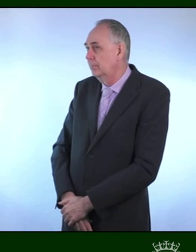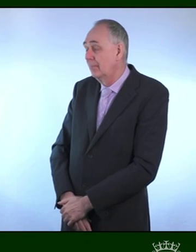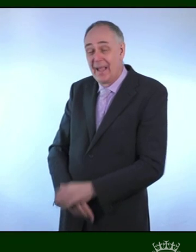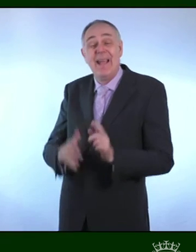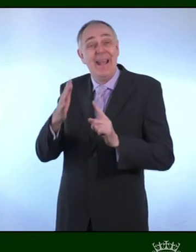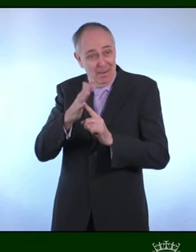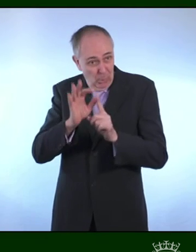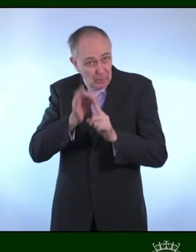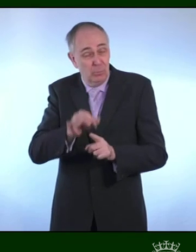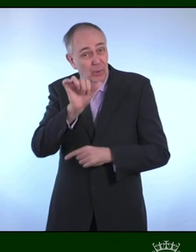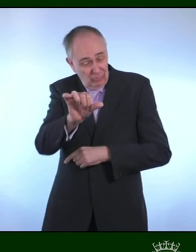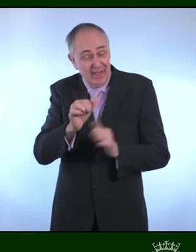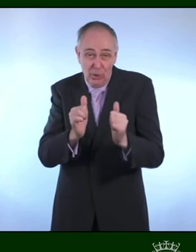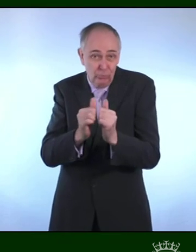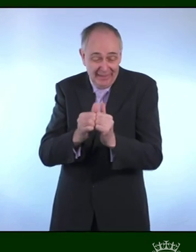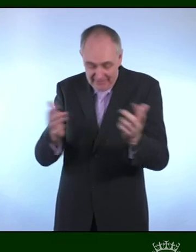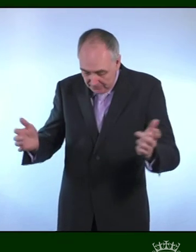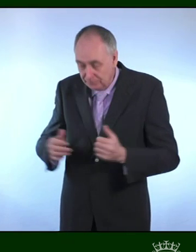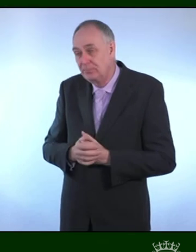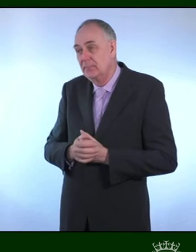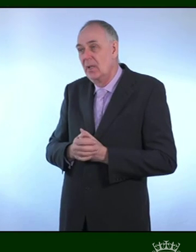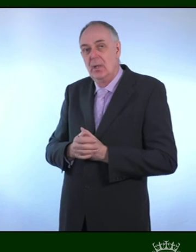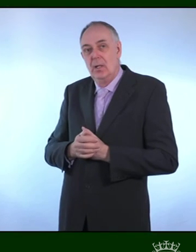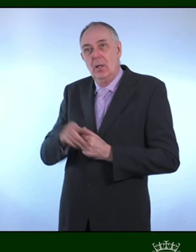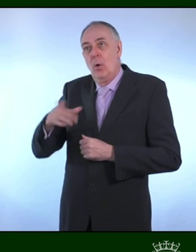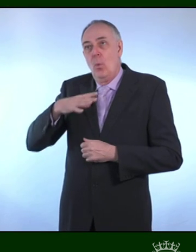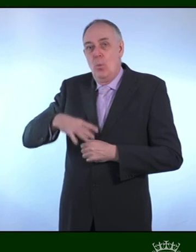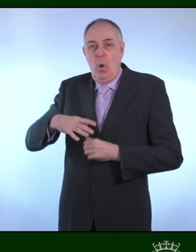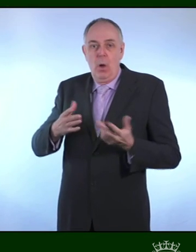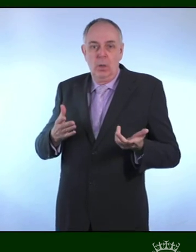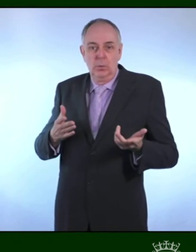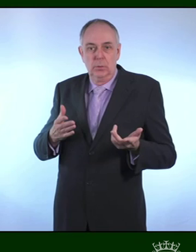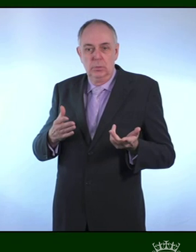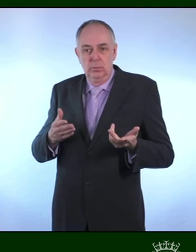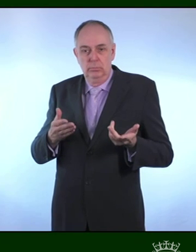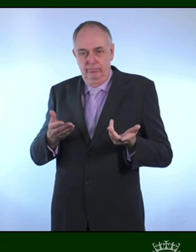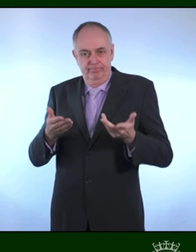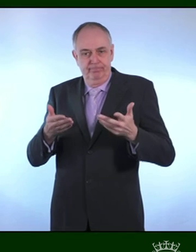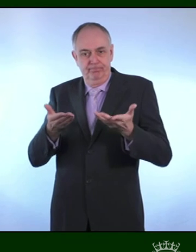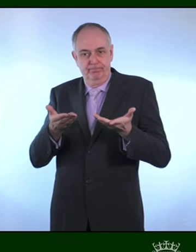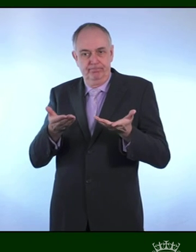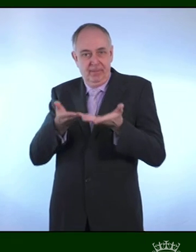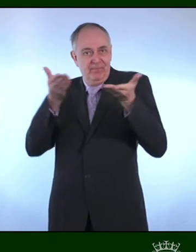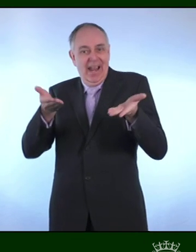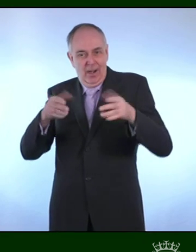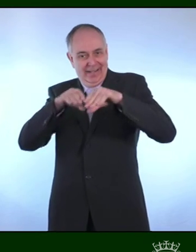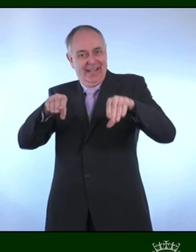I totally share his desire to get parity of support.